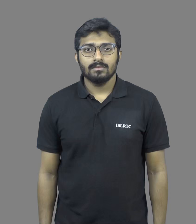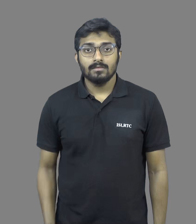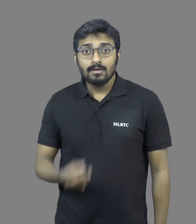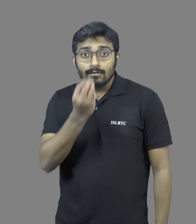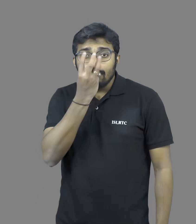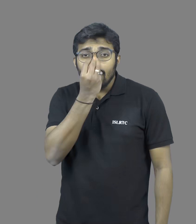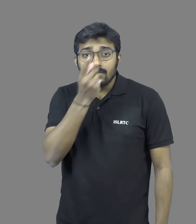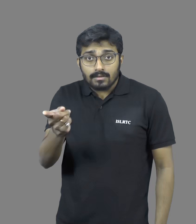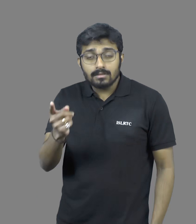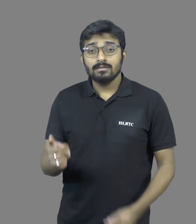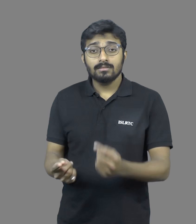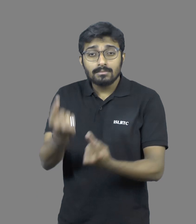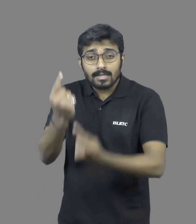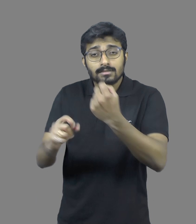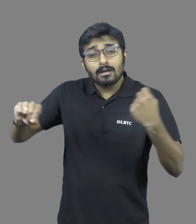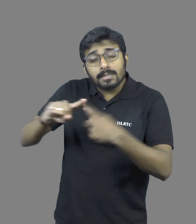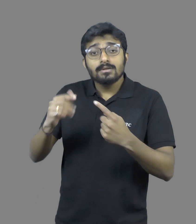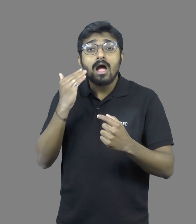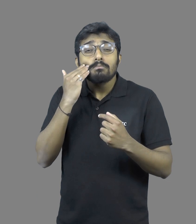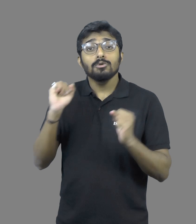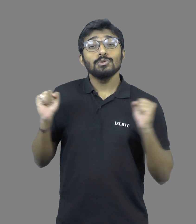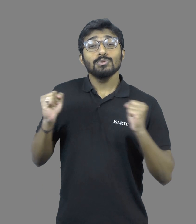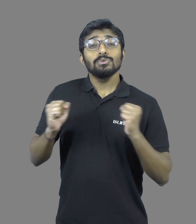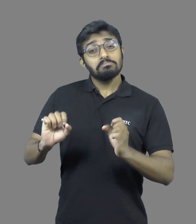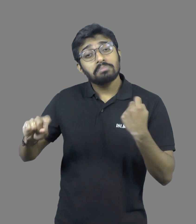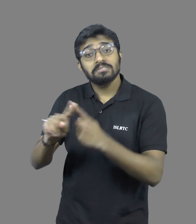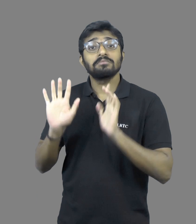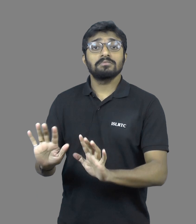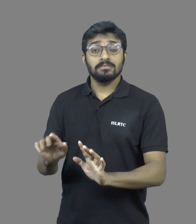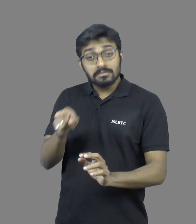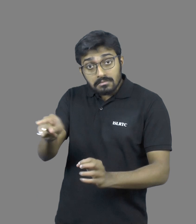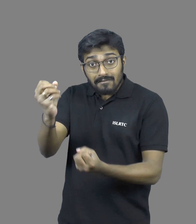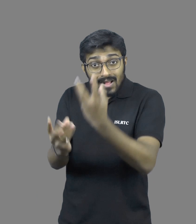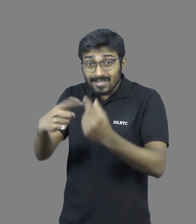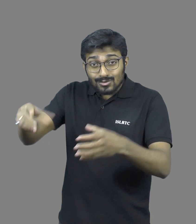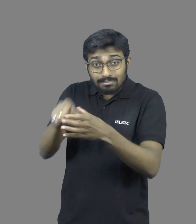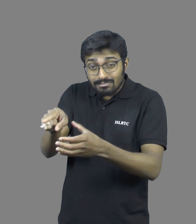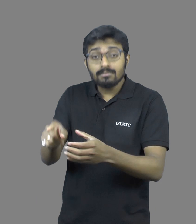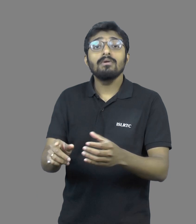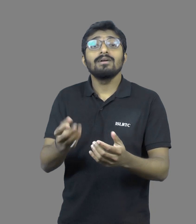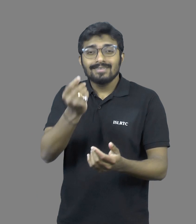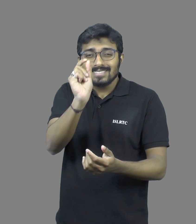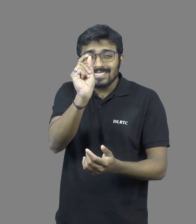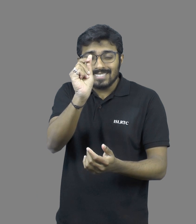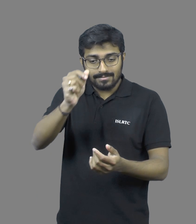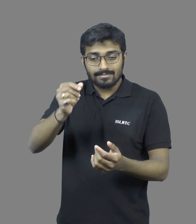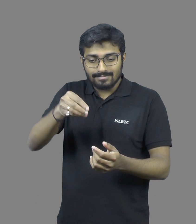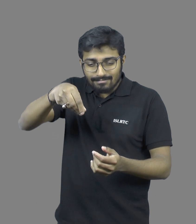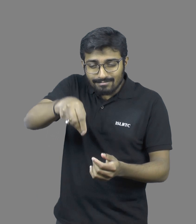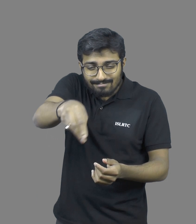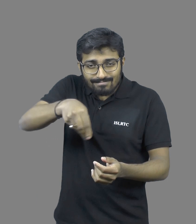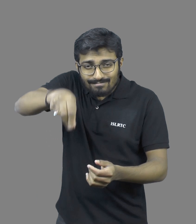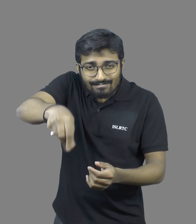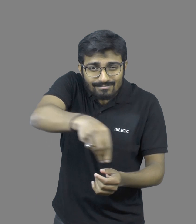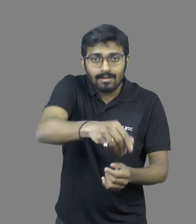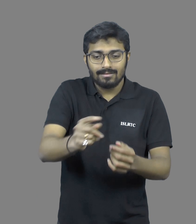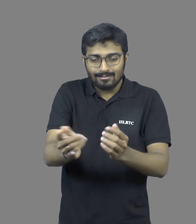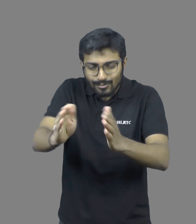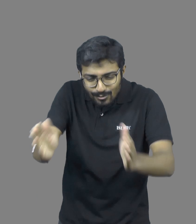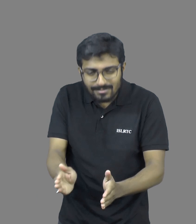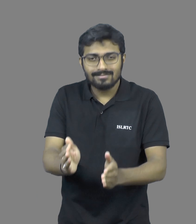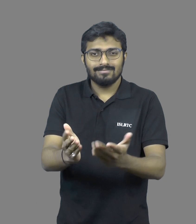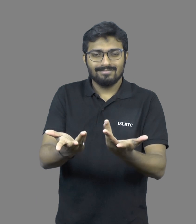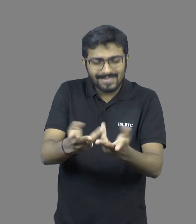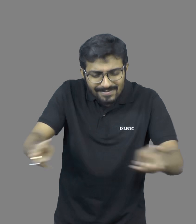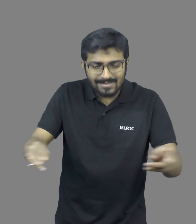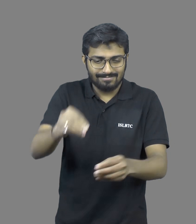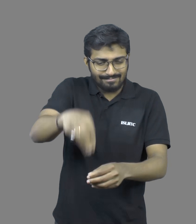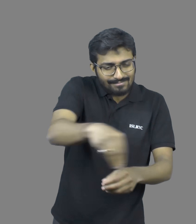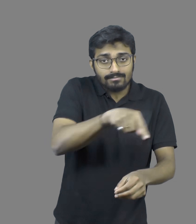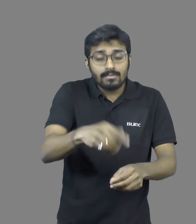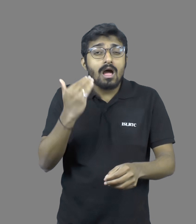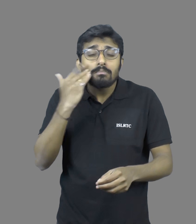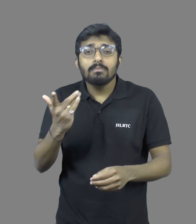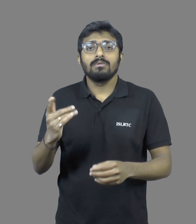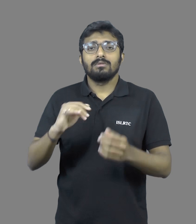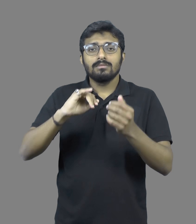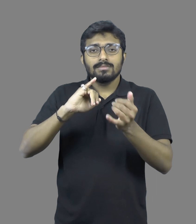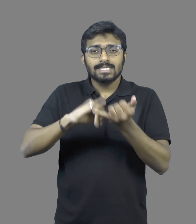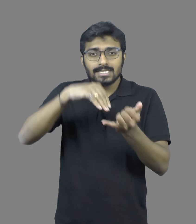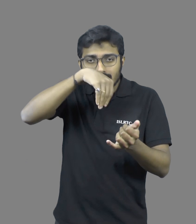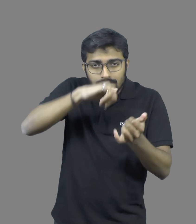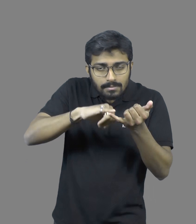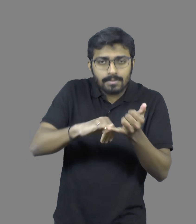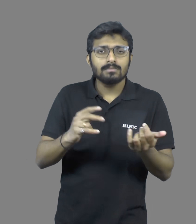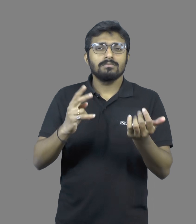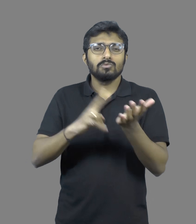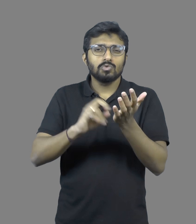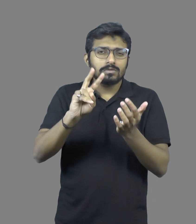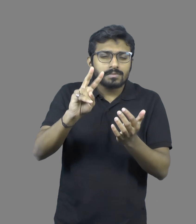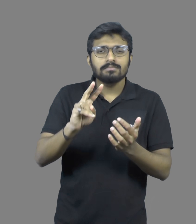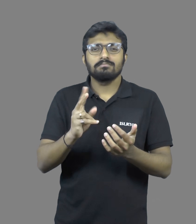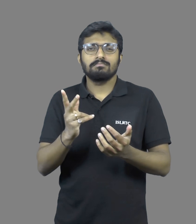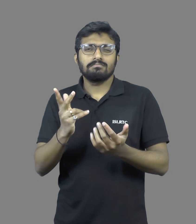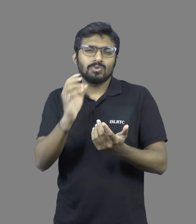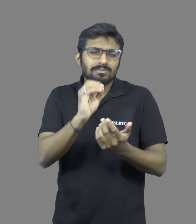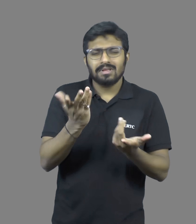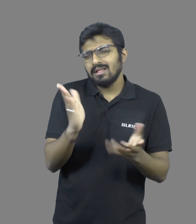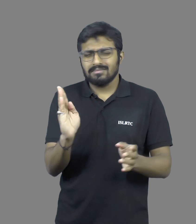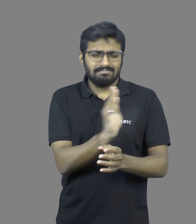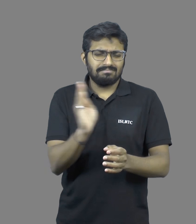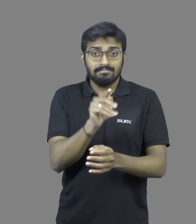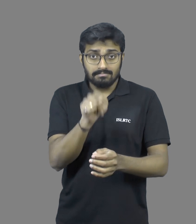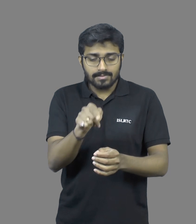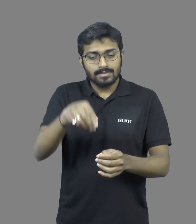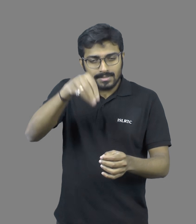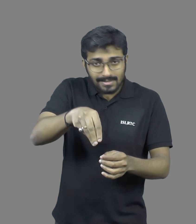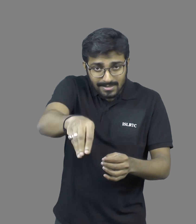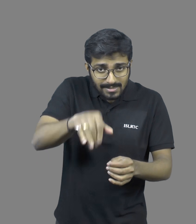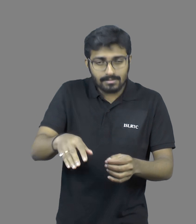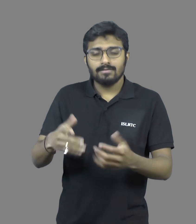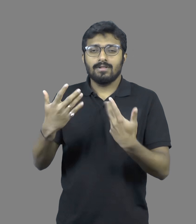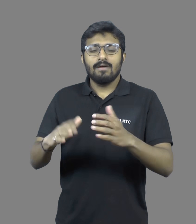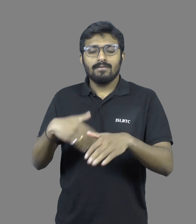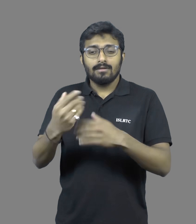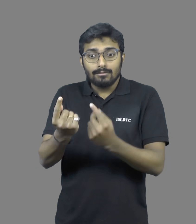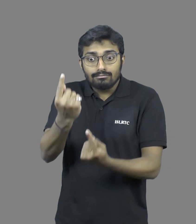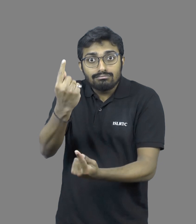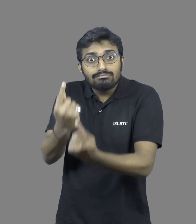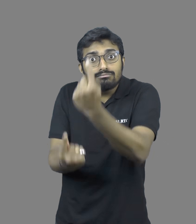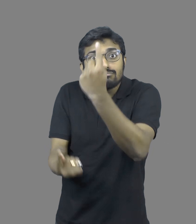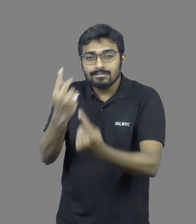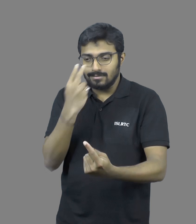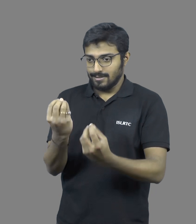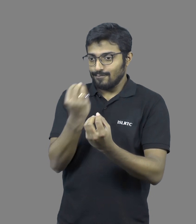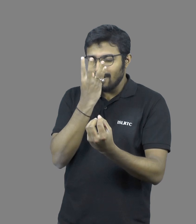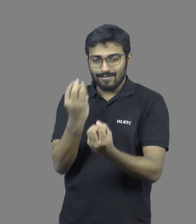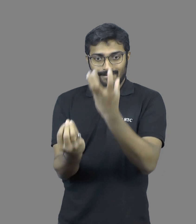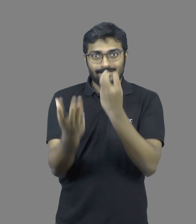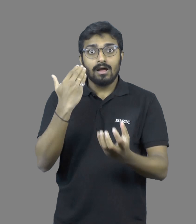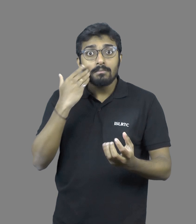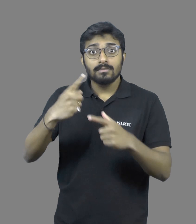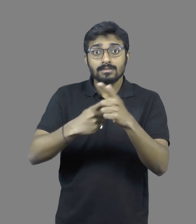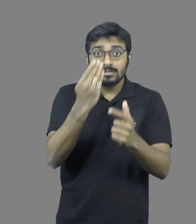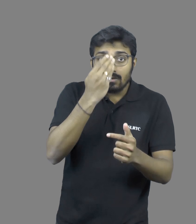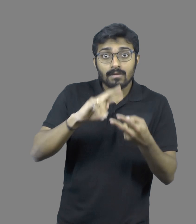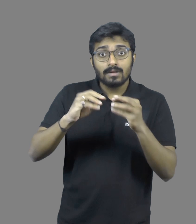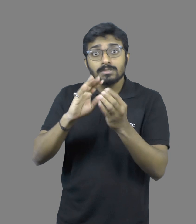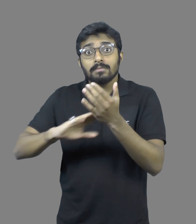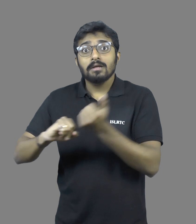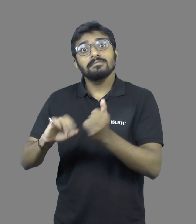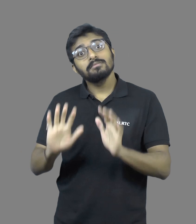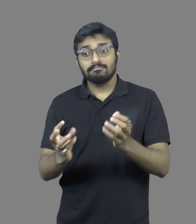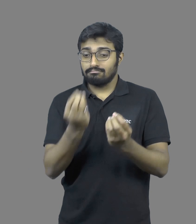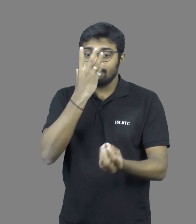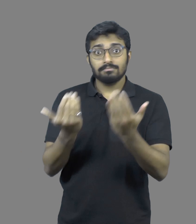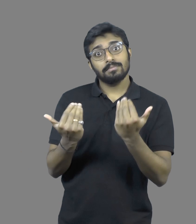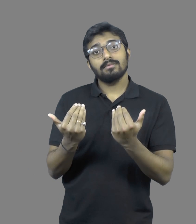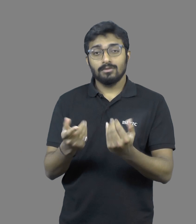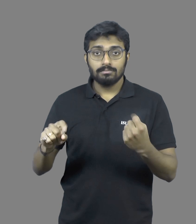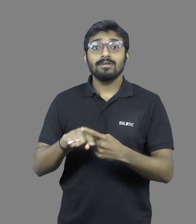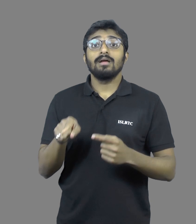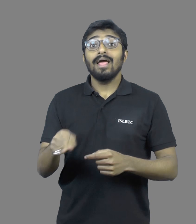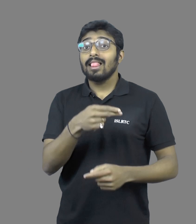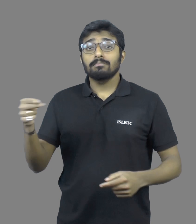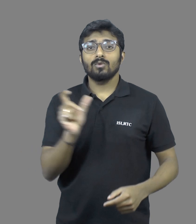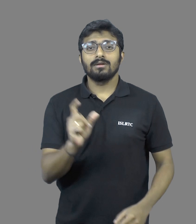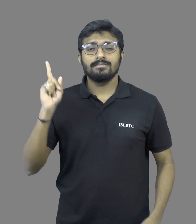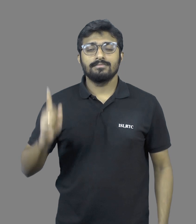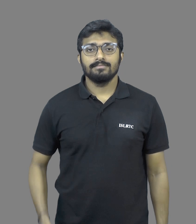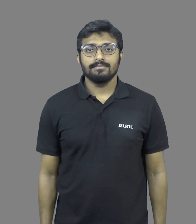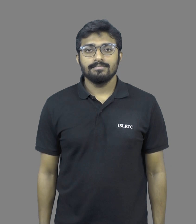Winter Season Annuals